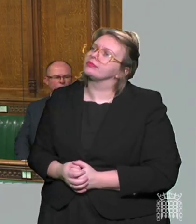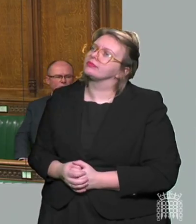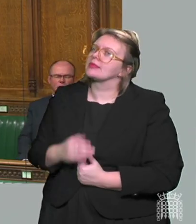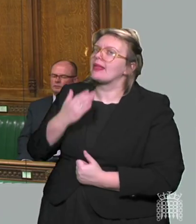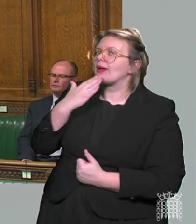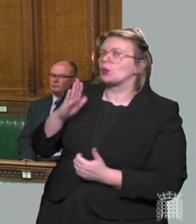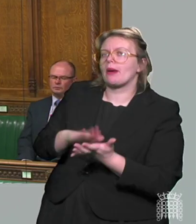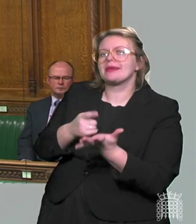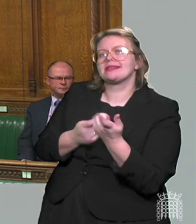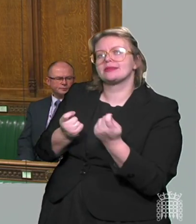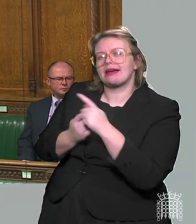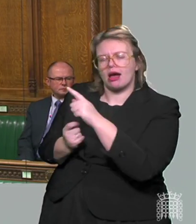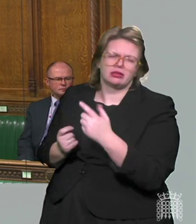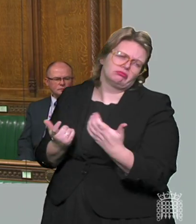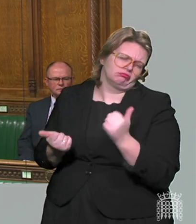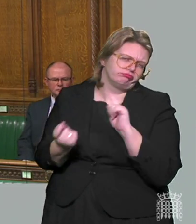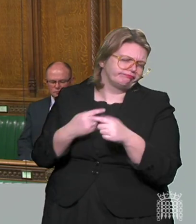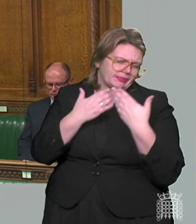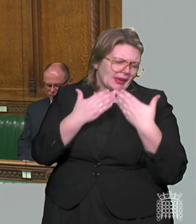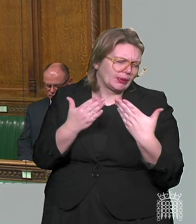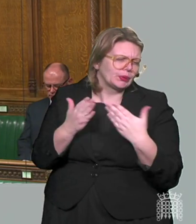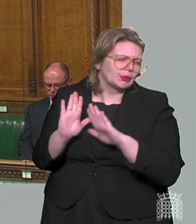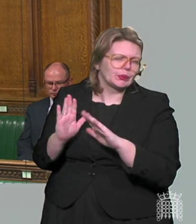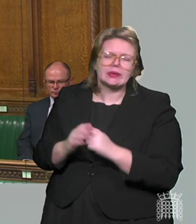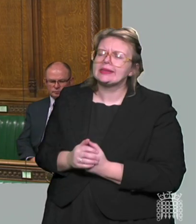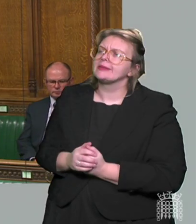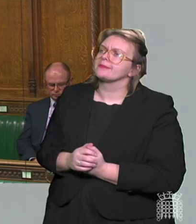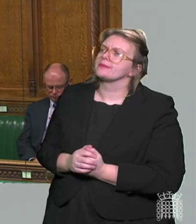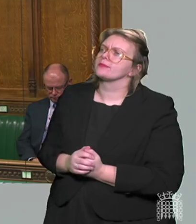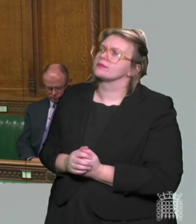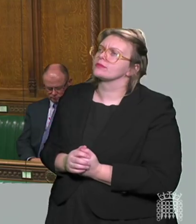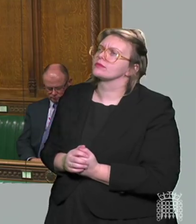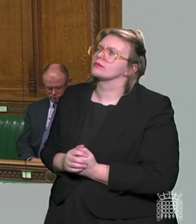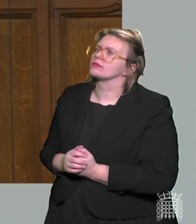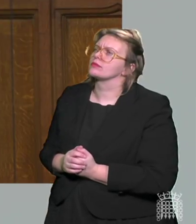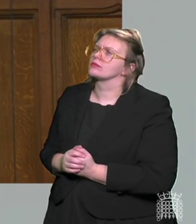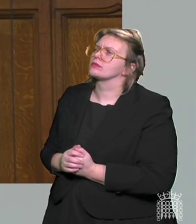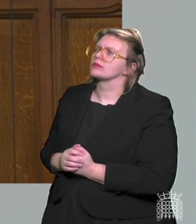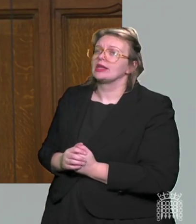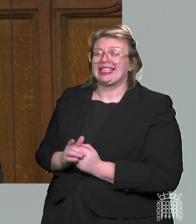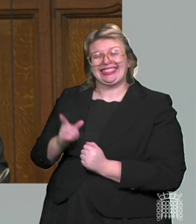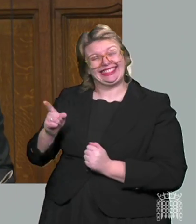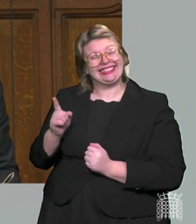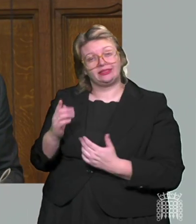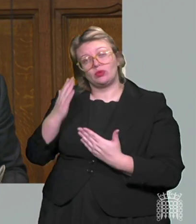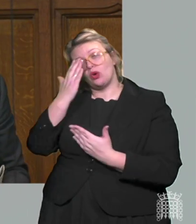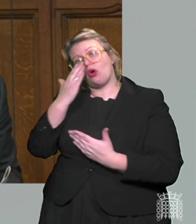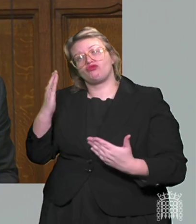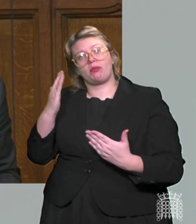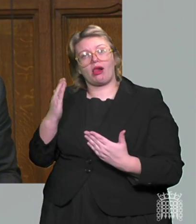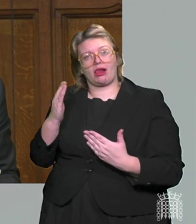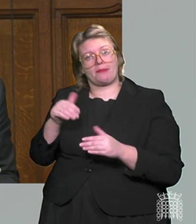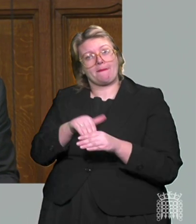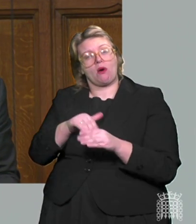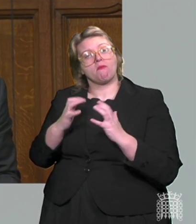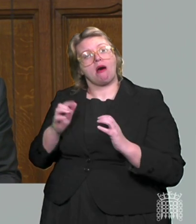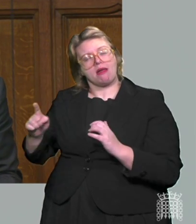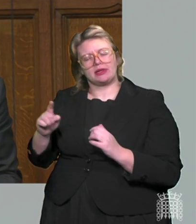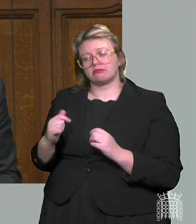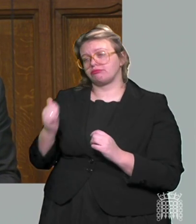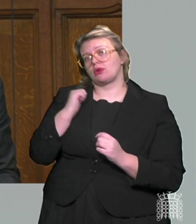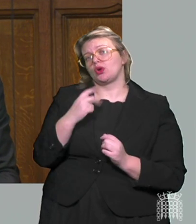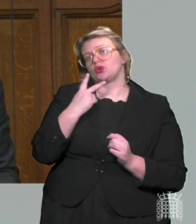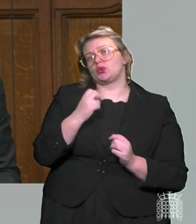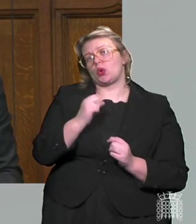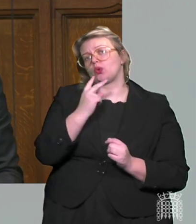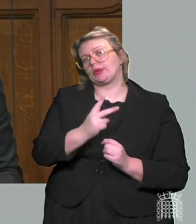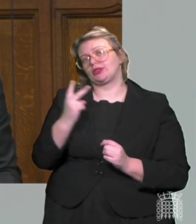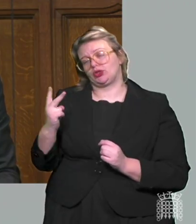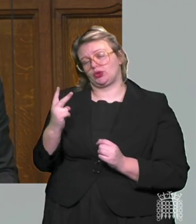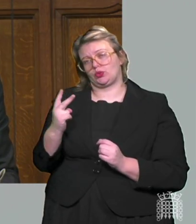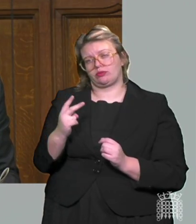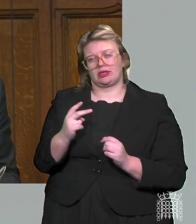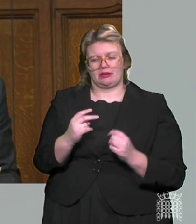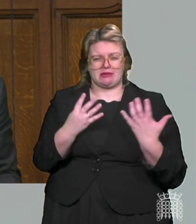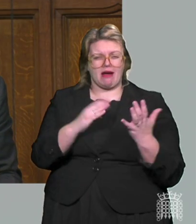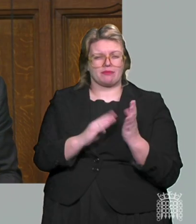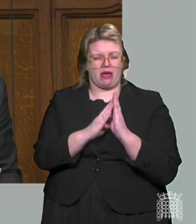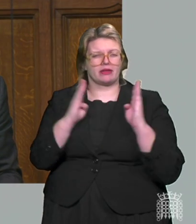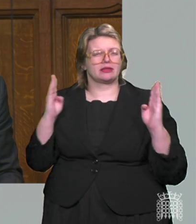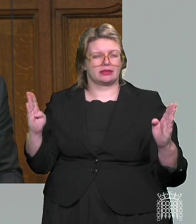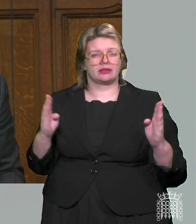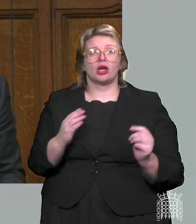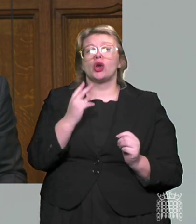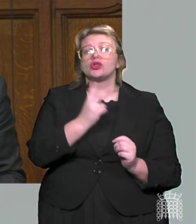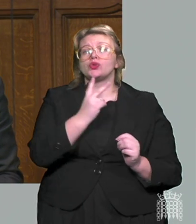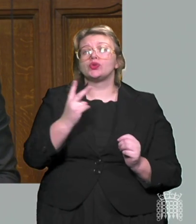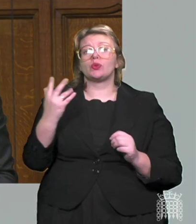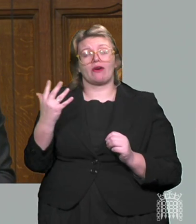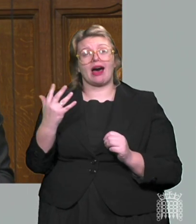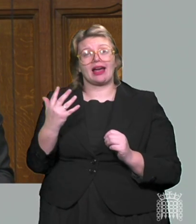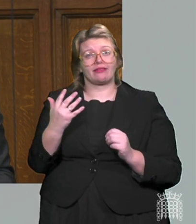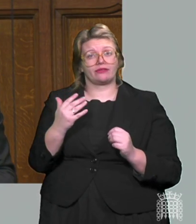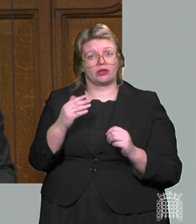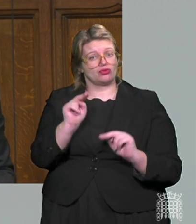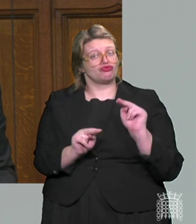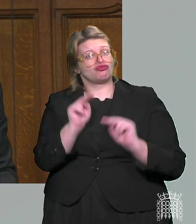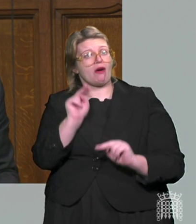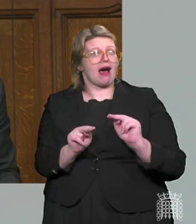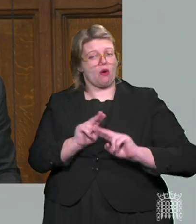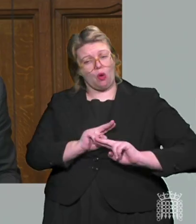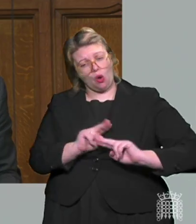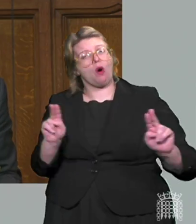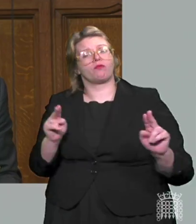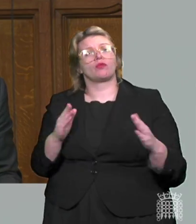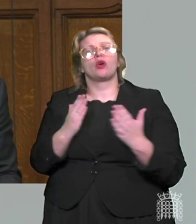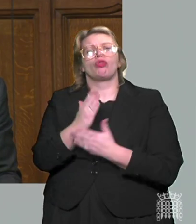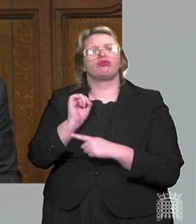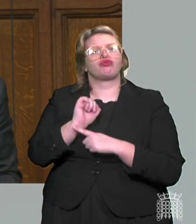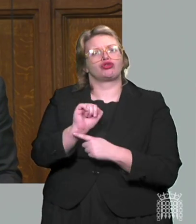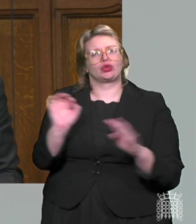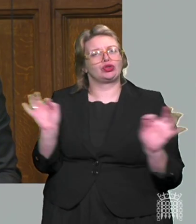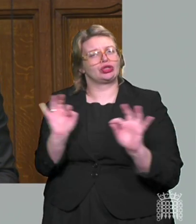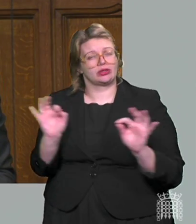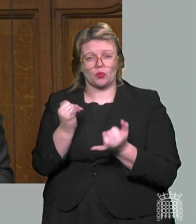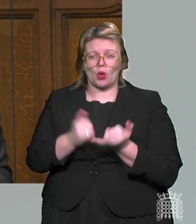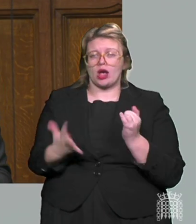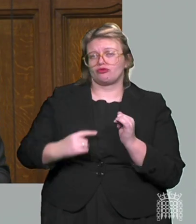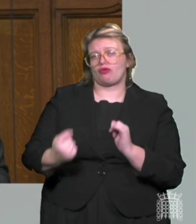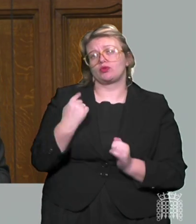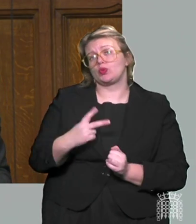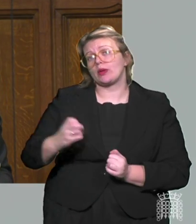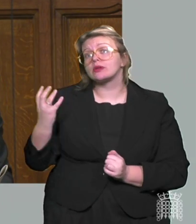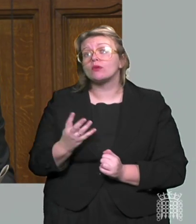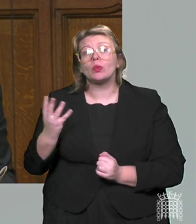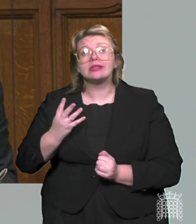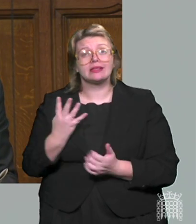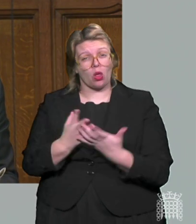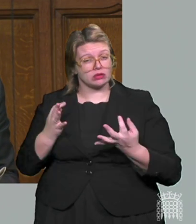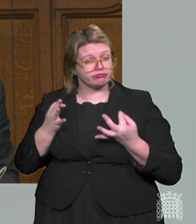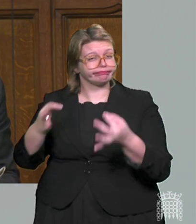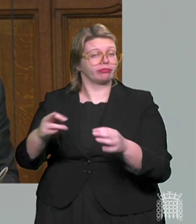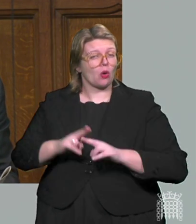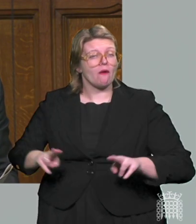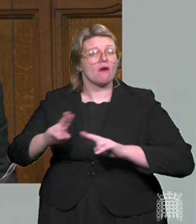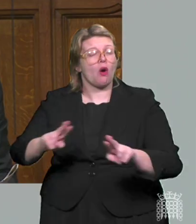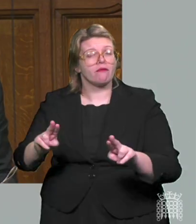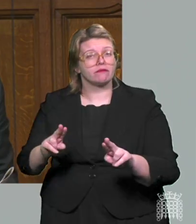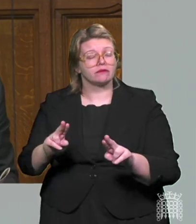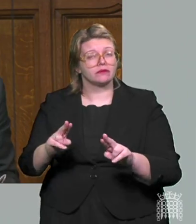I thank the Solicitor General for his answer. Further to the point raised by the honourable Member for Kingston upon Hull East, in the first three quarters of 2022 there have been 235 ineffective Crown court trials caused by prosecution absence—the highest annual total since 2014—compared with just 19 in 2019.